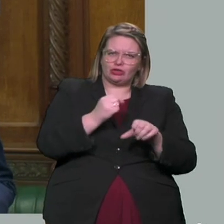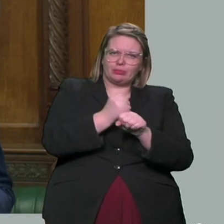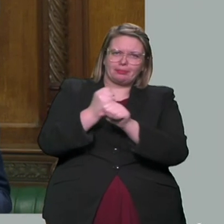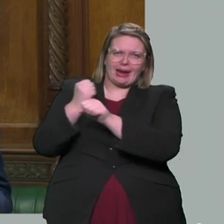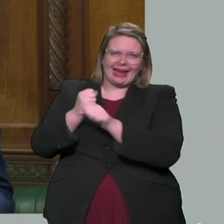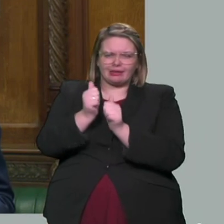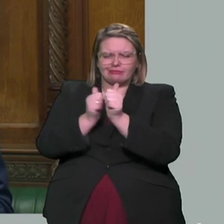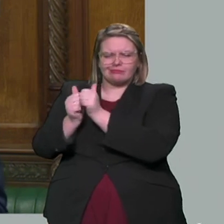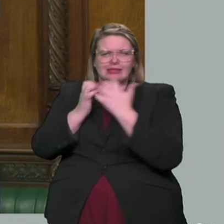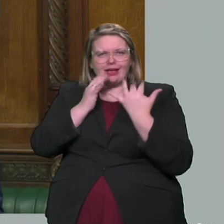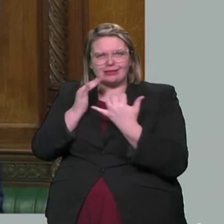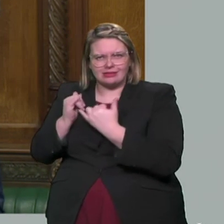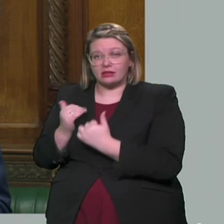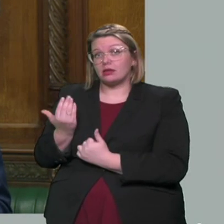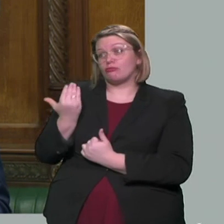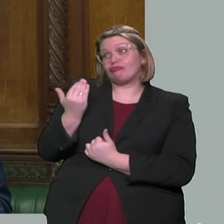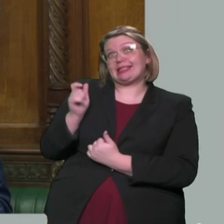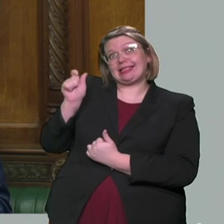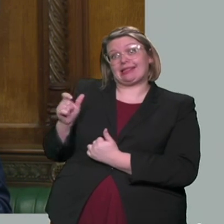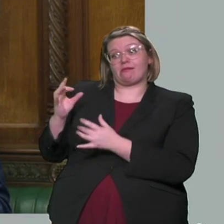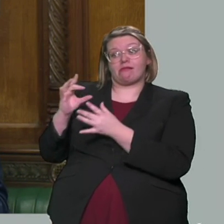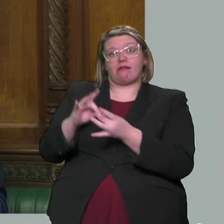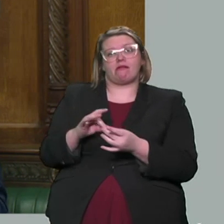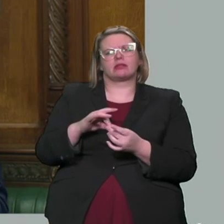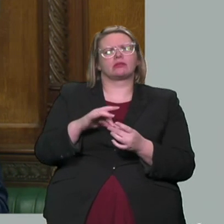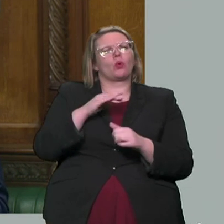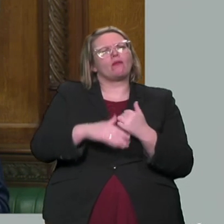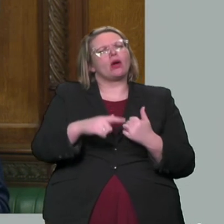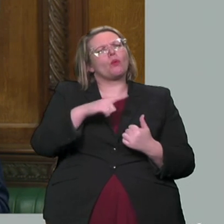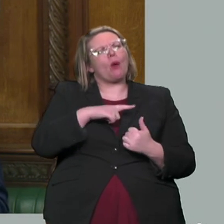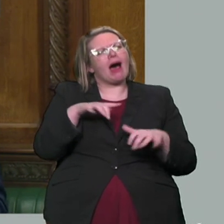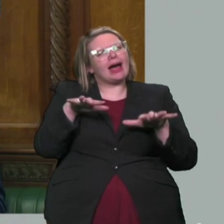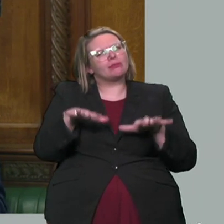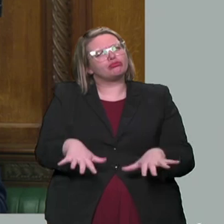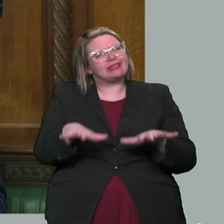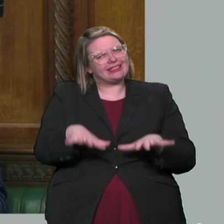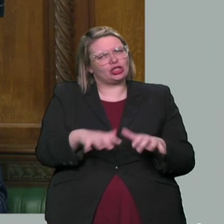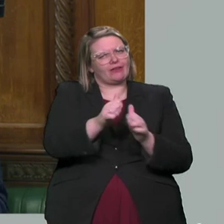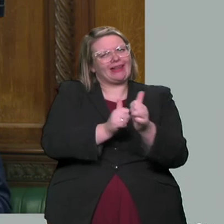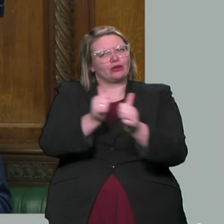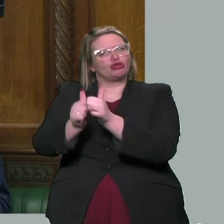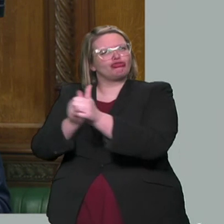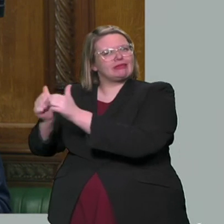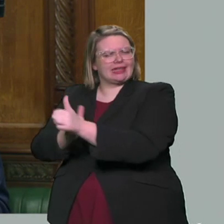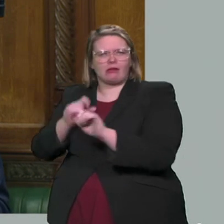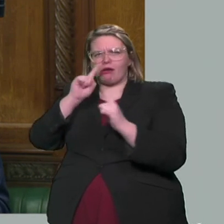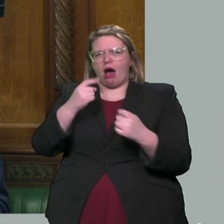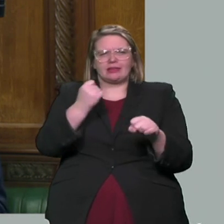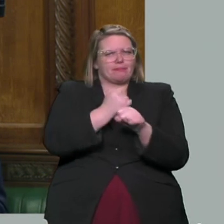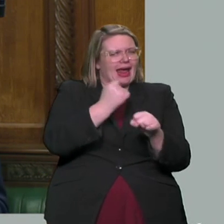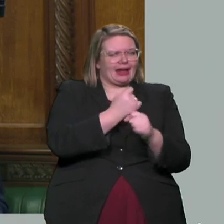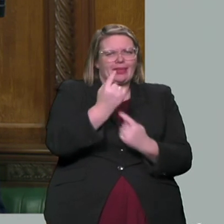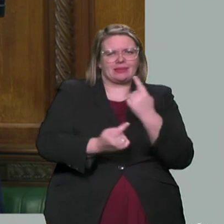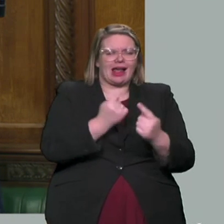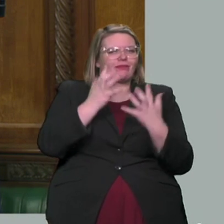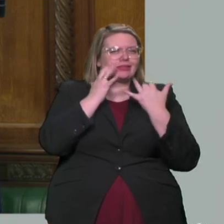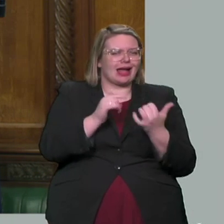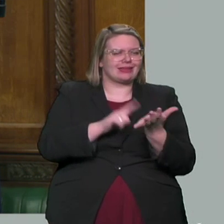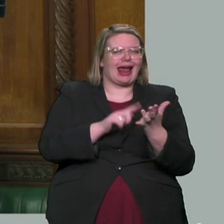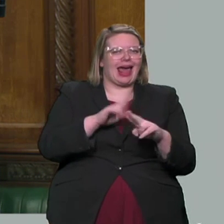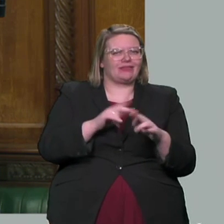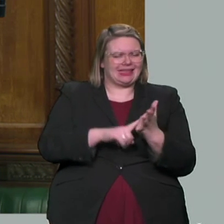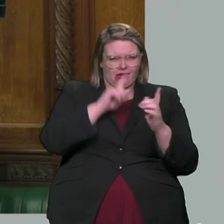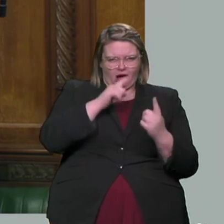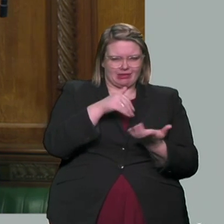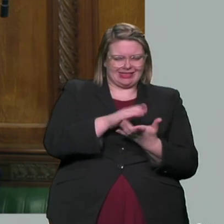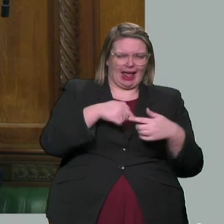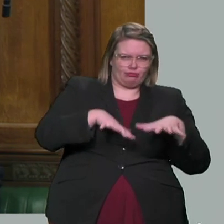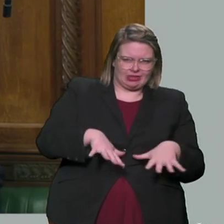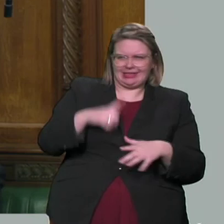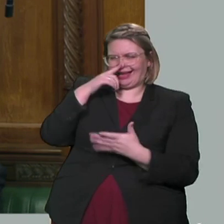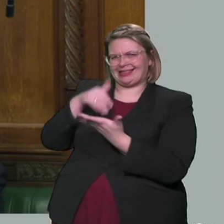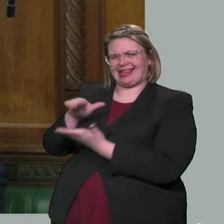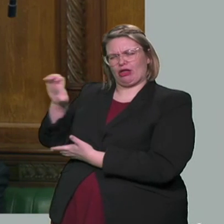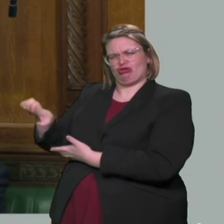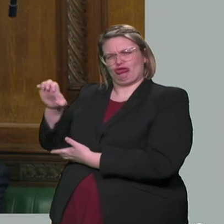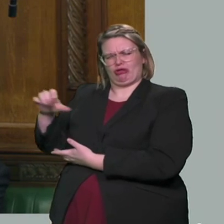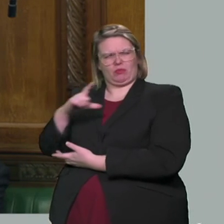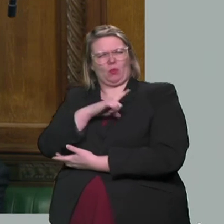why British manufacturers had not been given permission to make lateral flow tests and sell them in this country while they had permission to do so in the European Union.